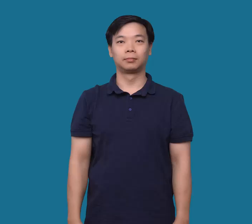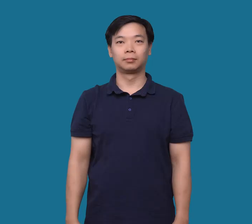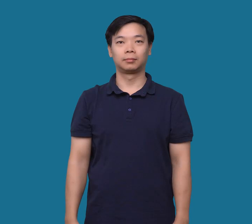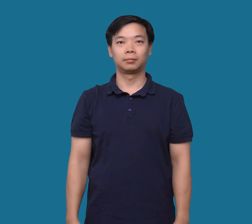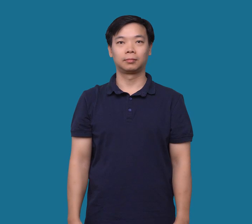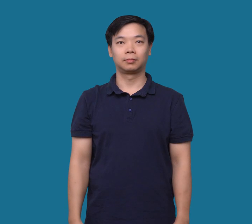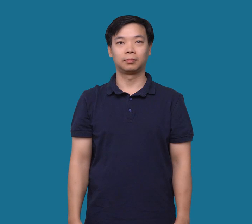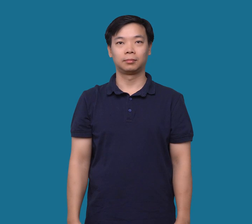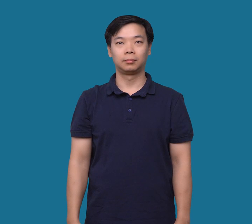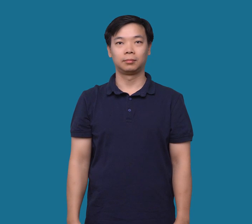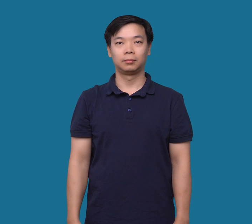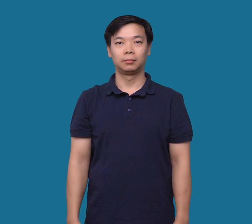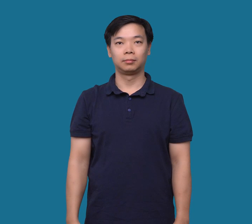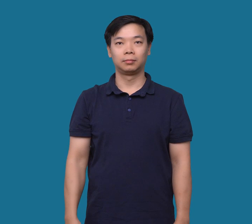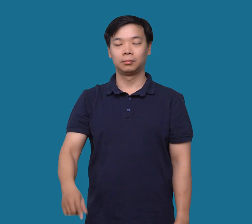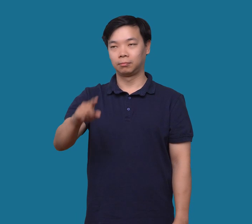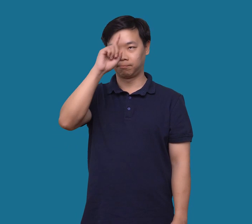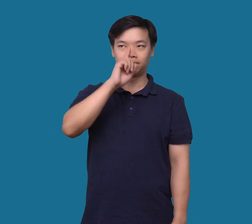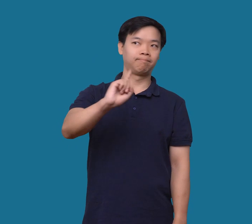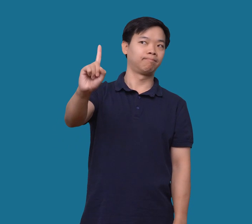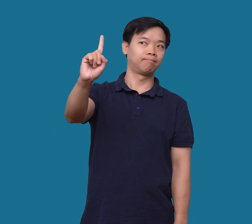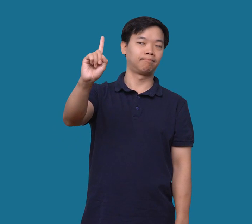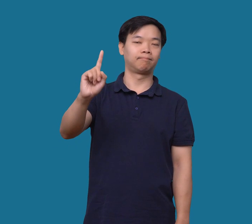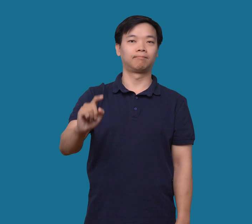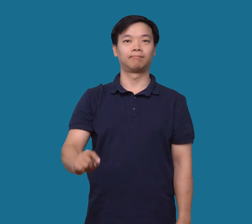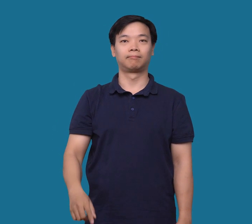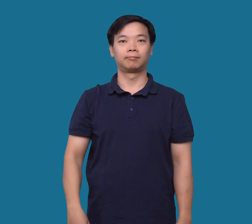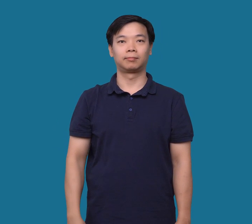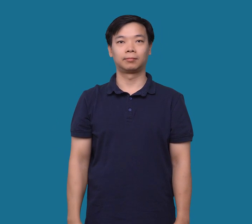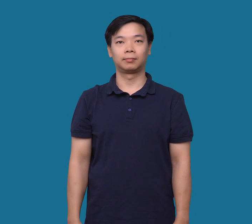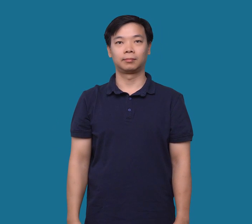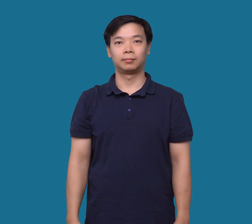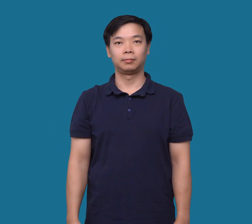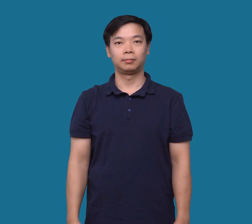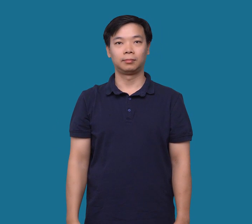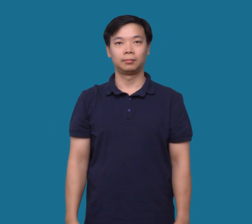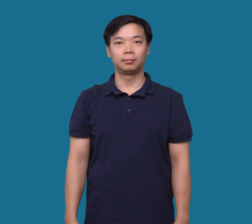tự lập